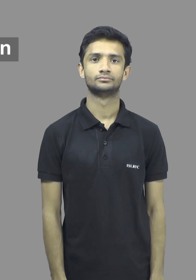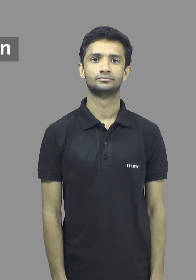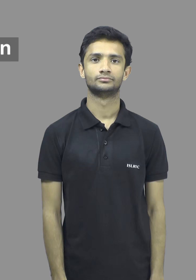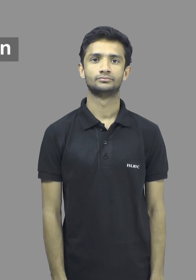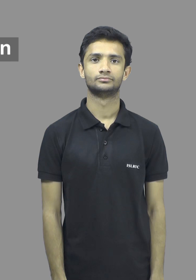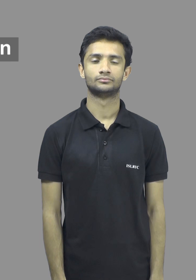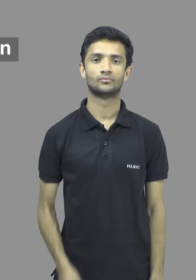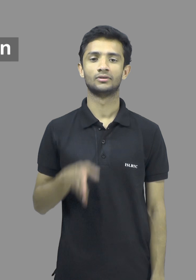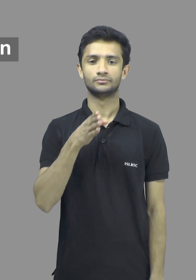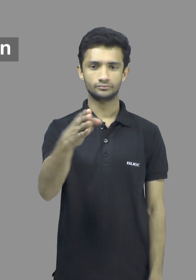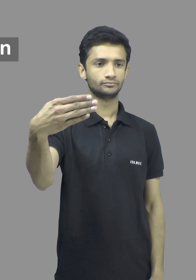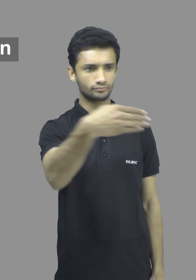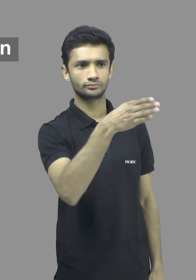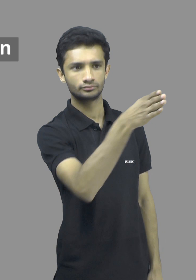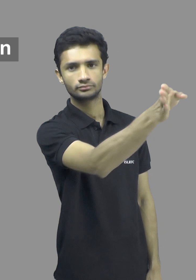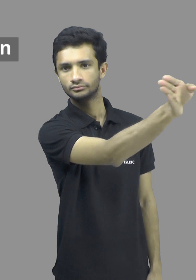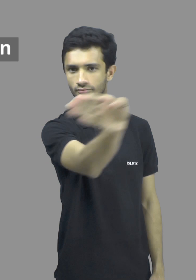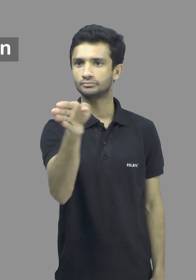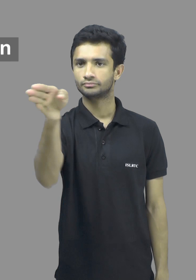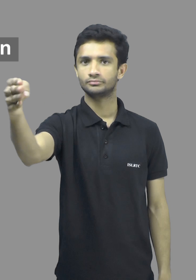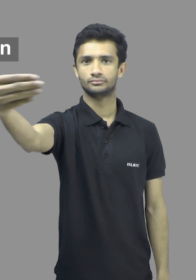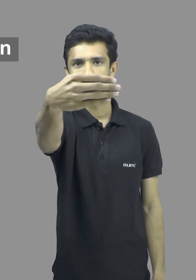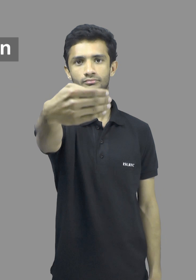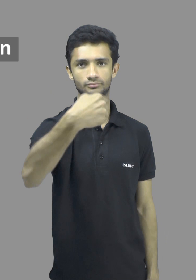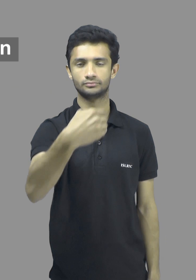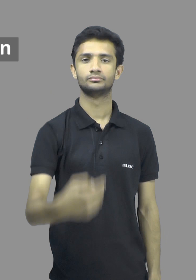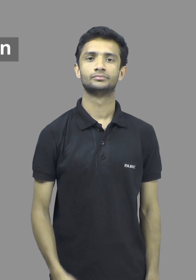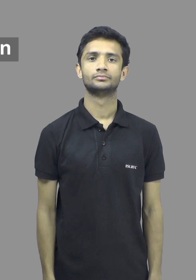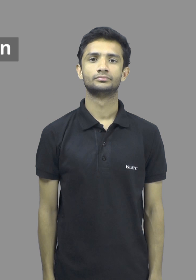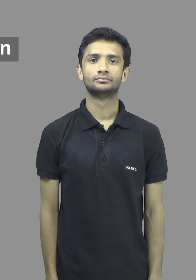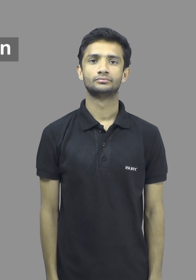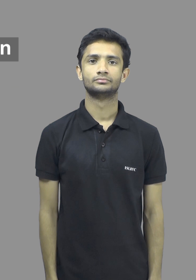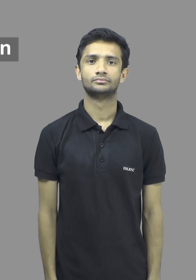Direction Route